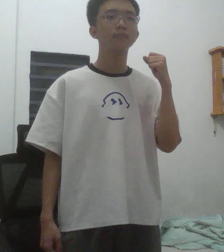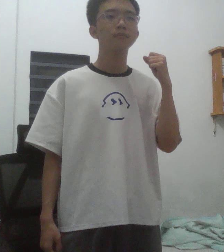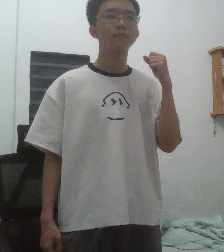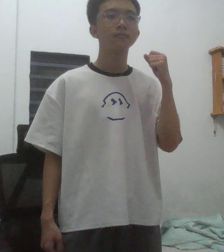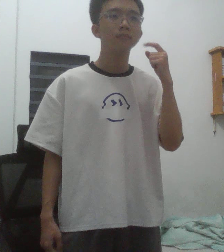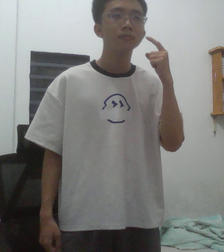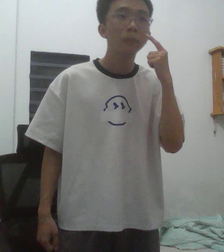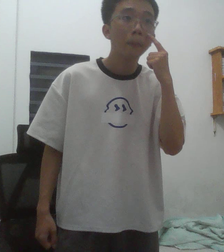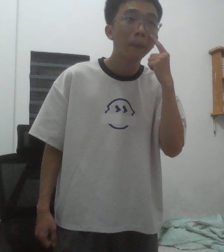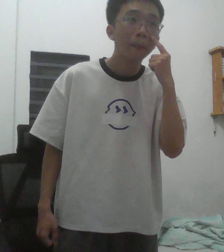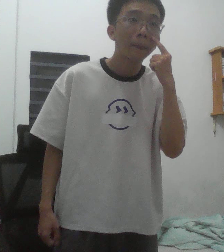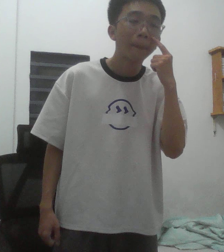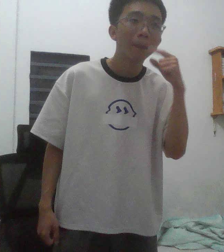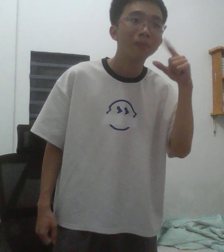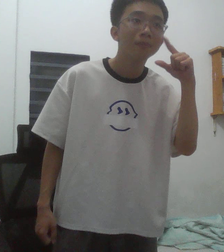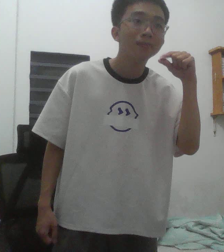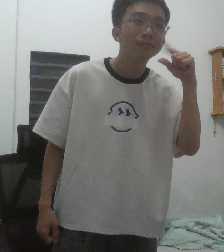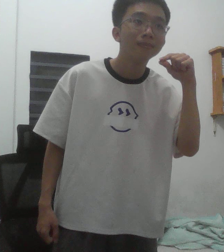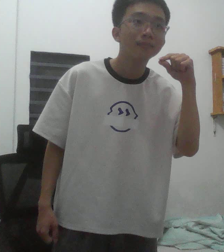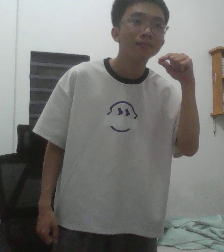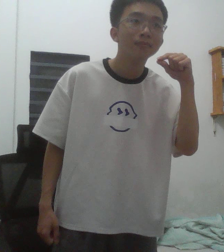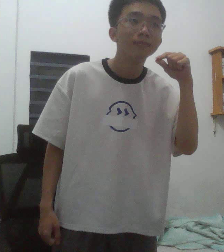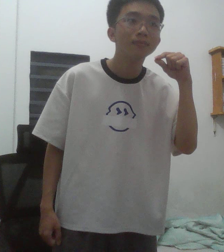lam quen